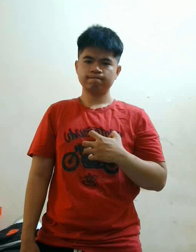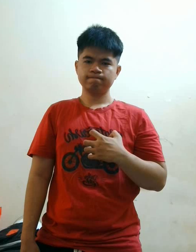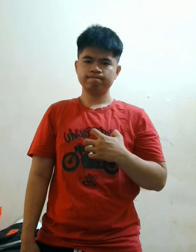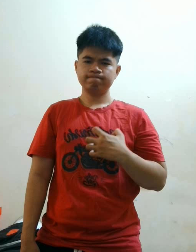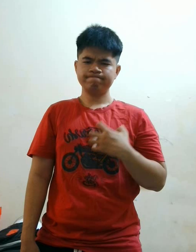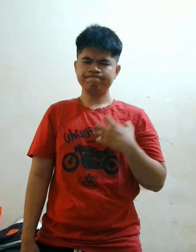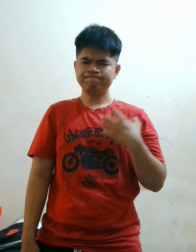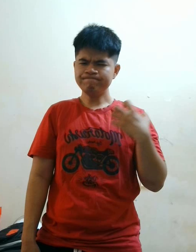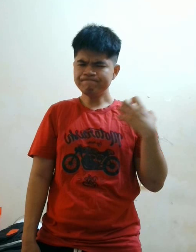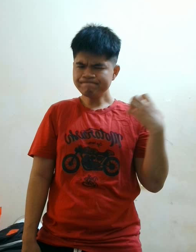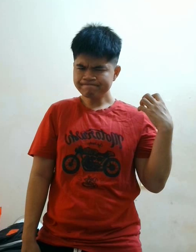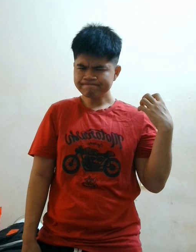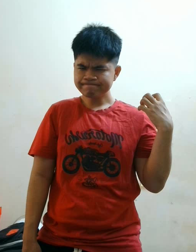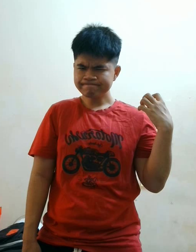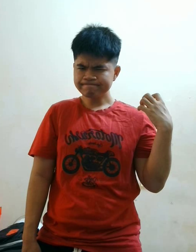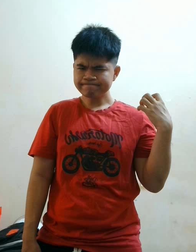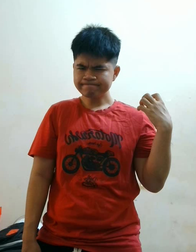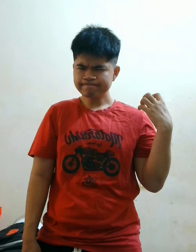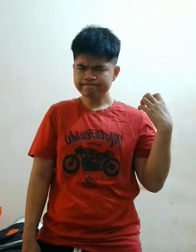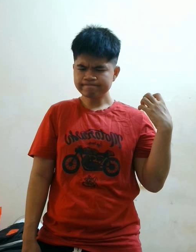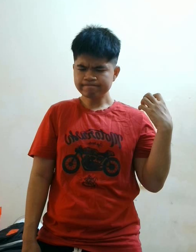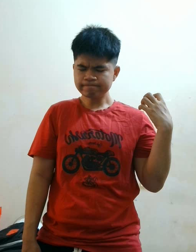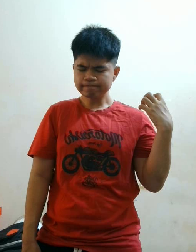tuc gian